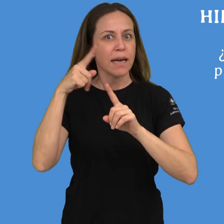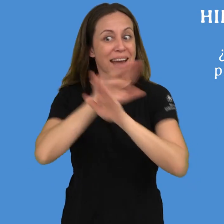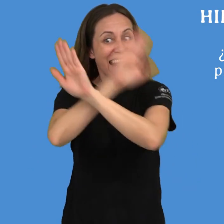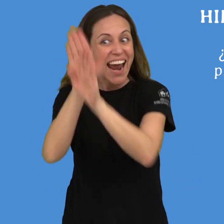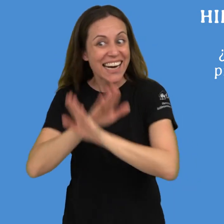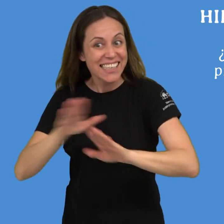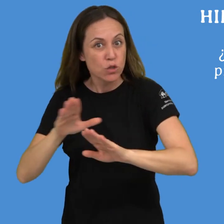resultado